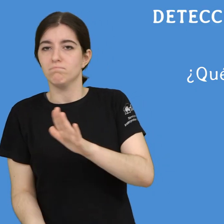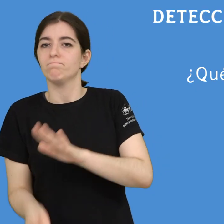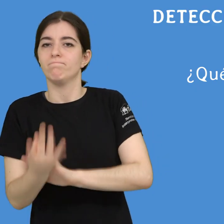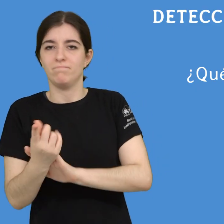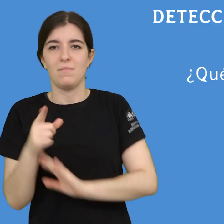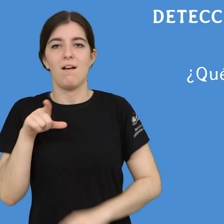crear